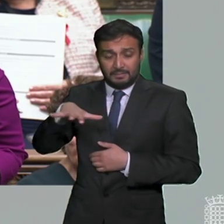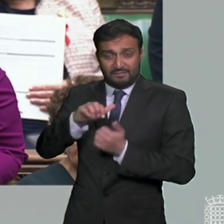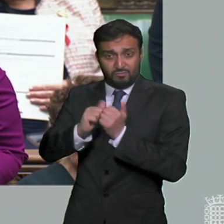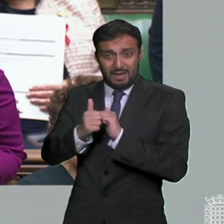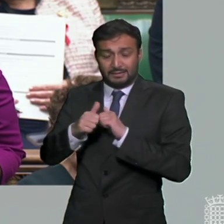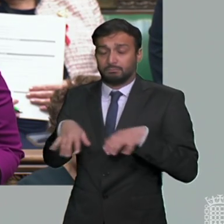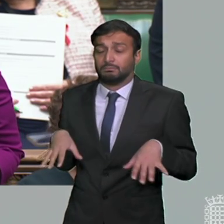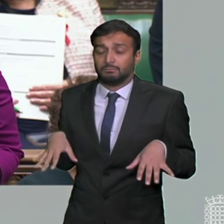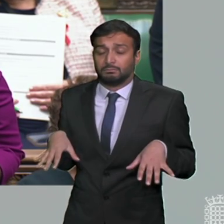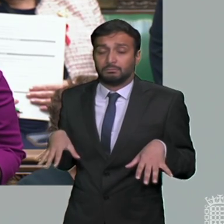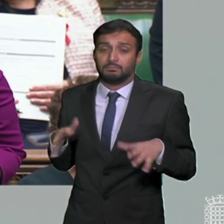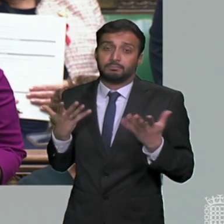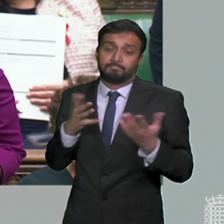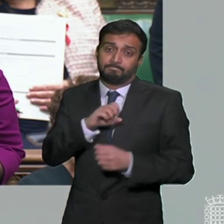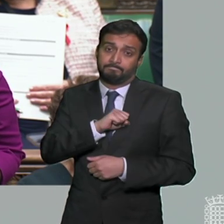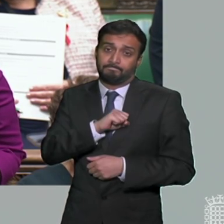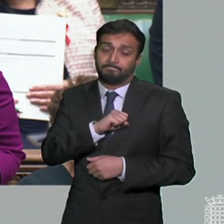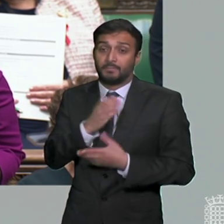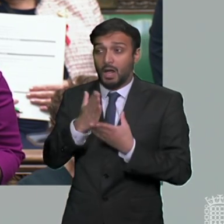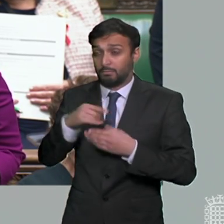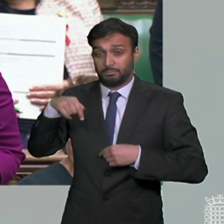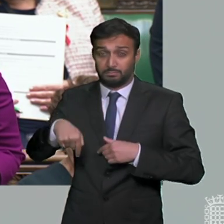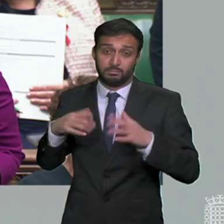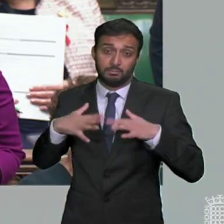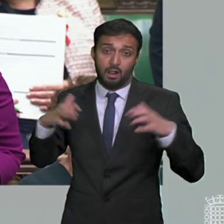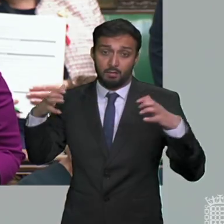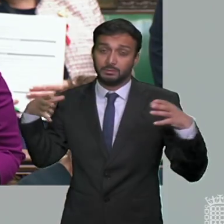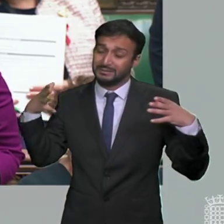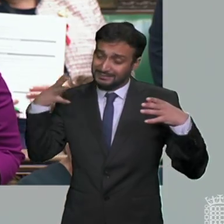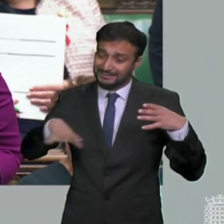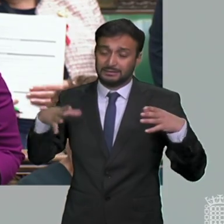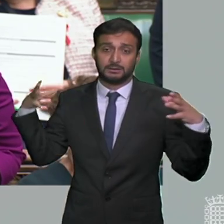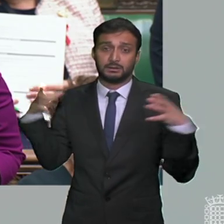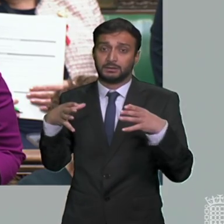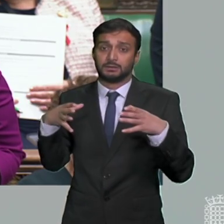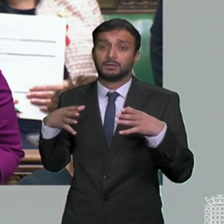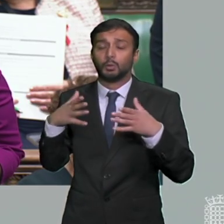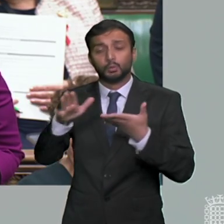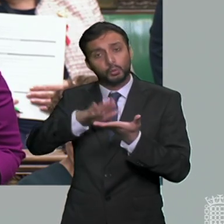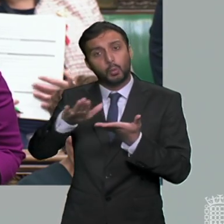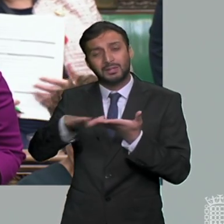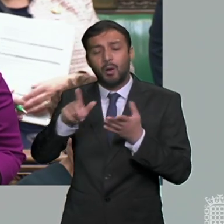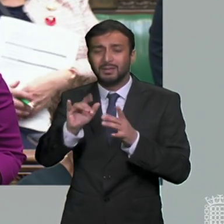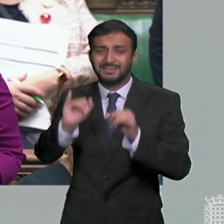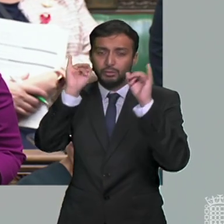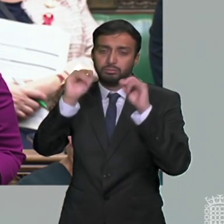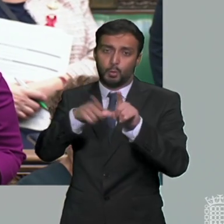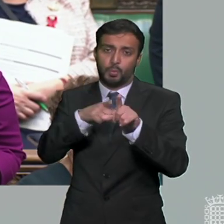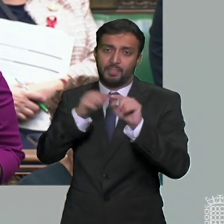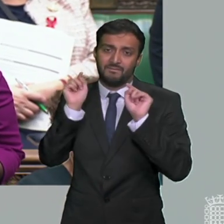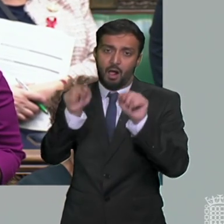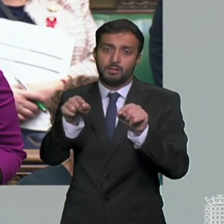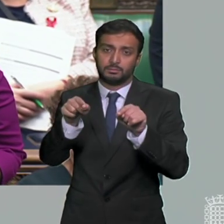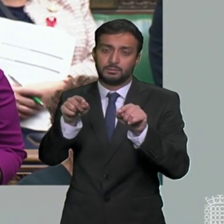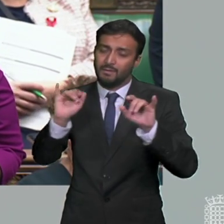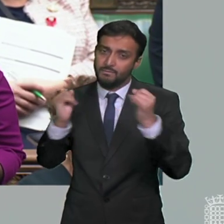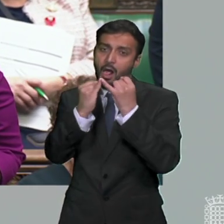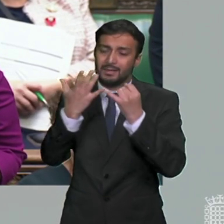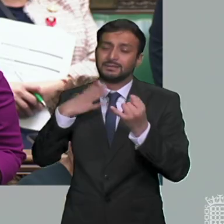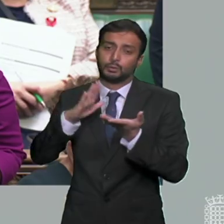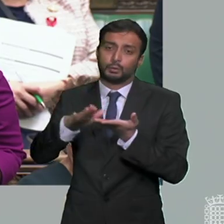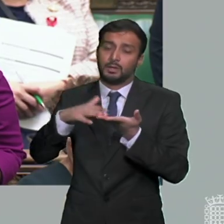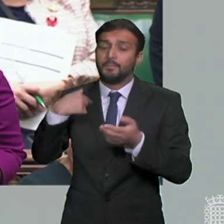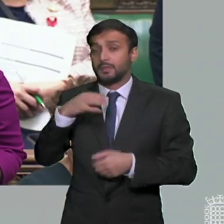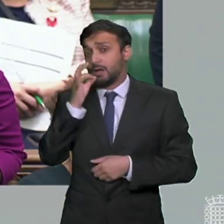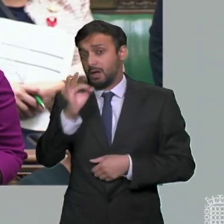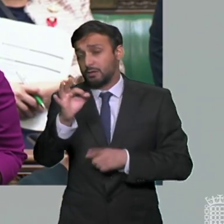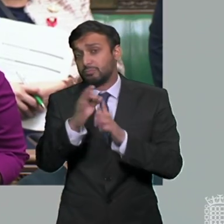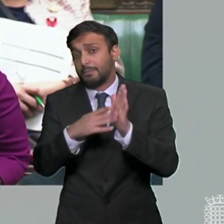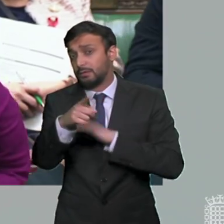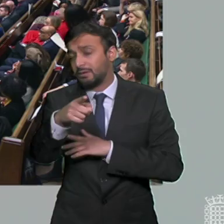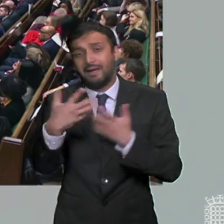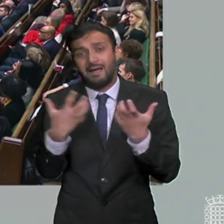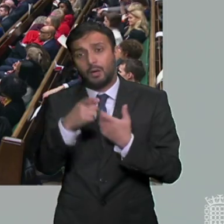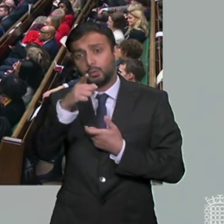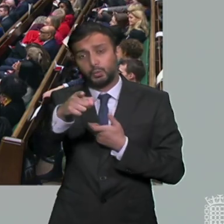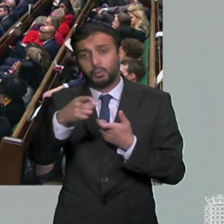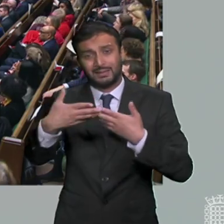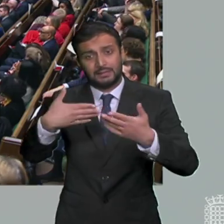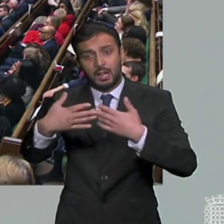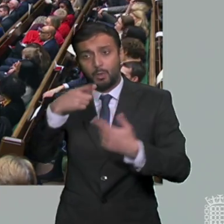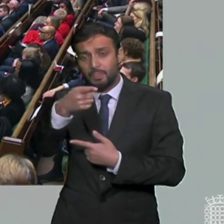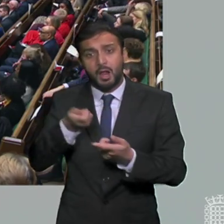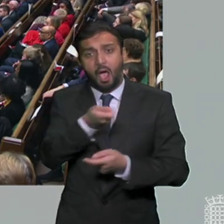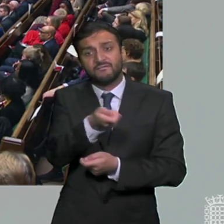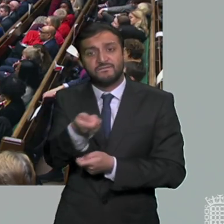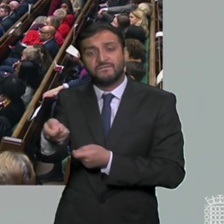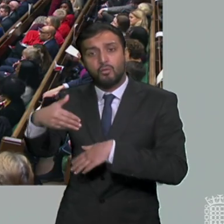We really need to come together across the House to address and tackle serious youth violence, so may I ask the Prime Minister what he is doing to address the knife crime epidemic?